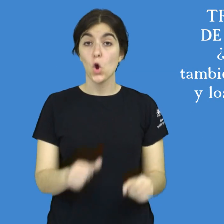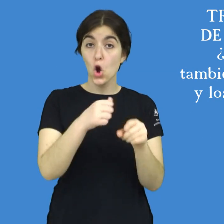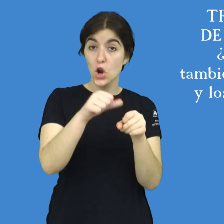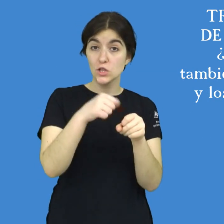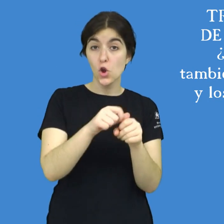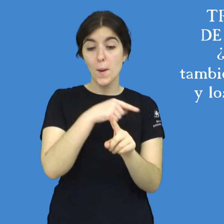colesterol